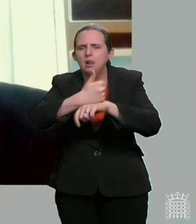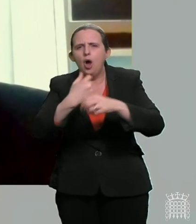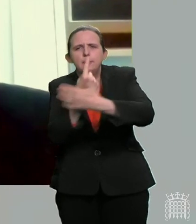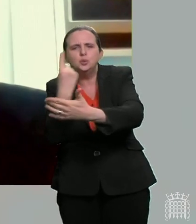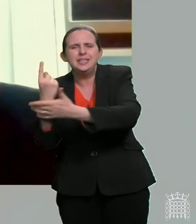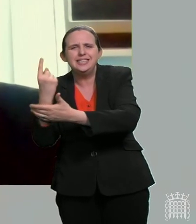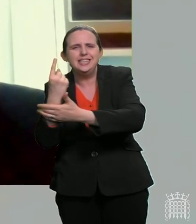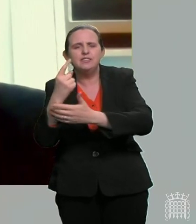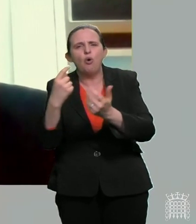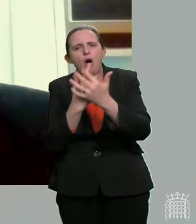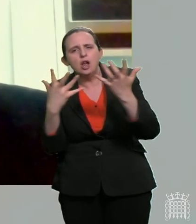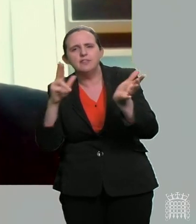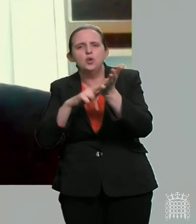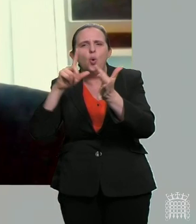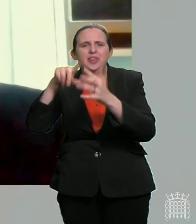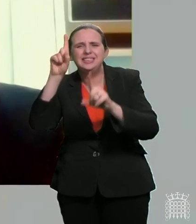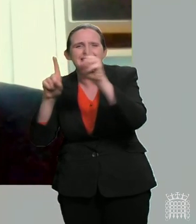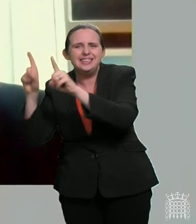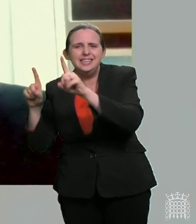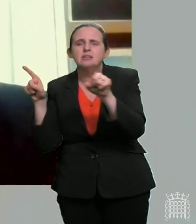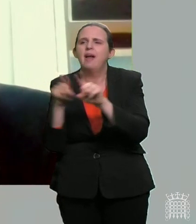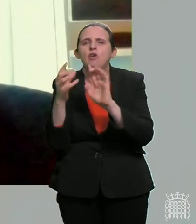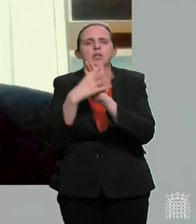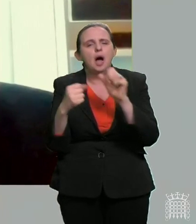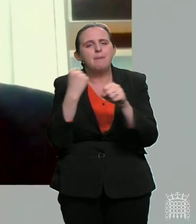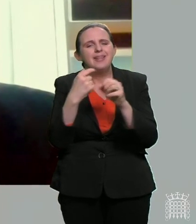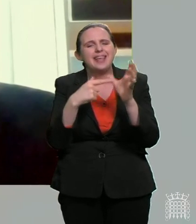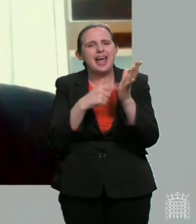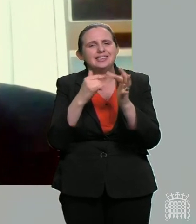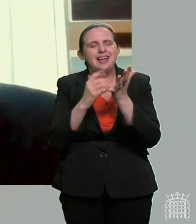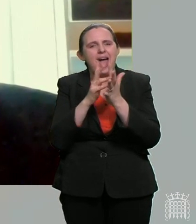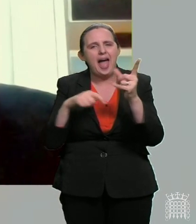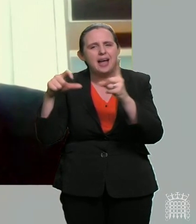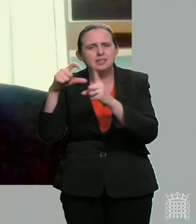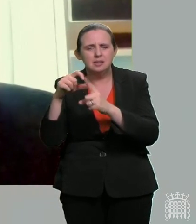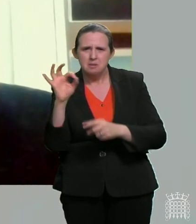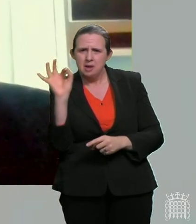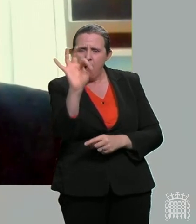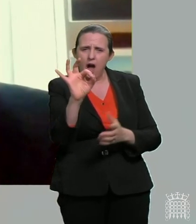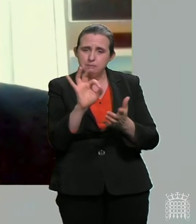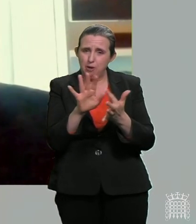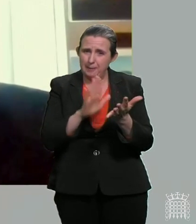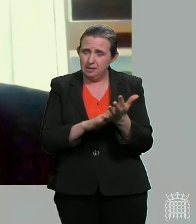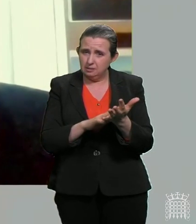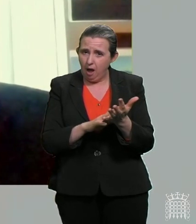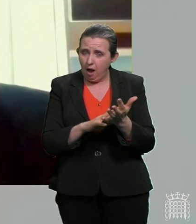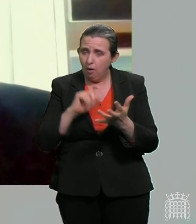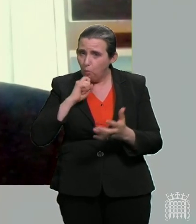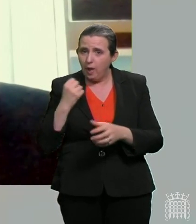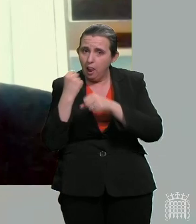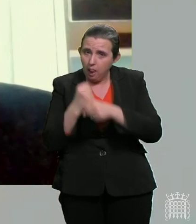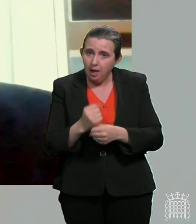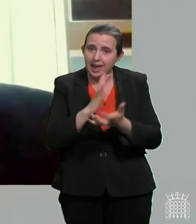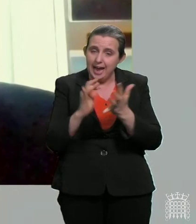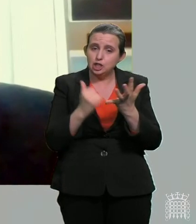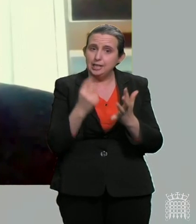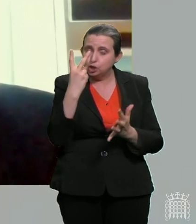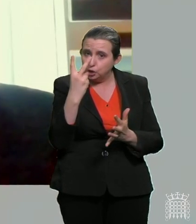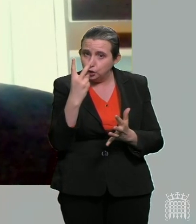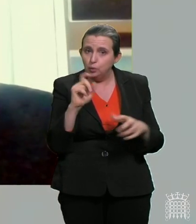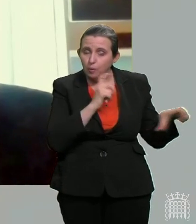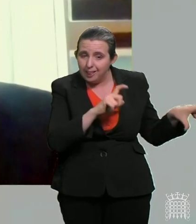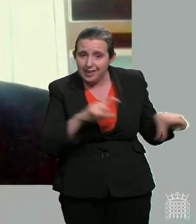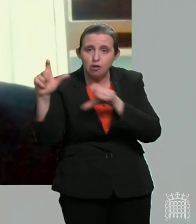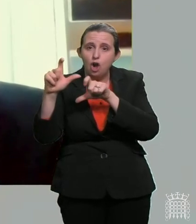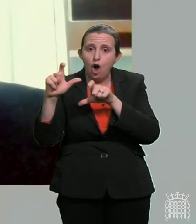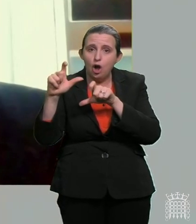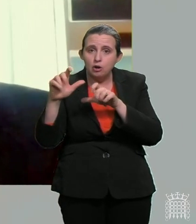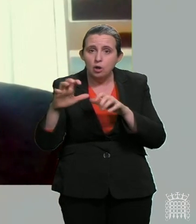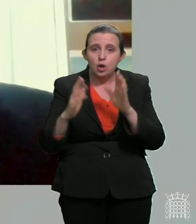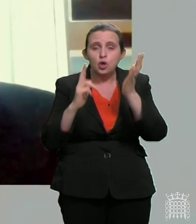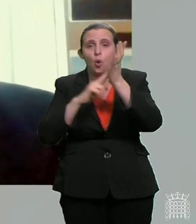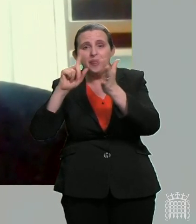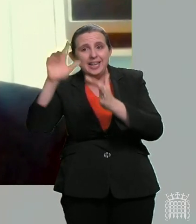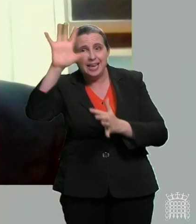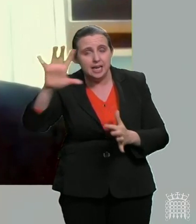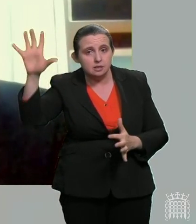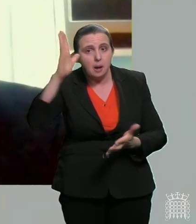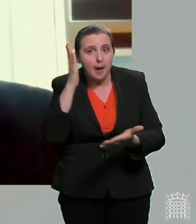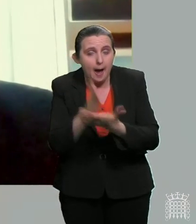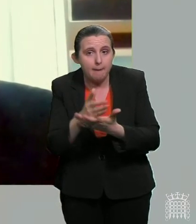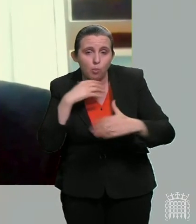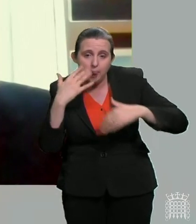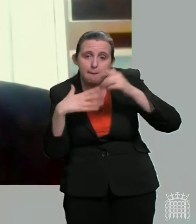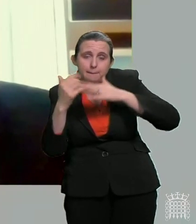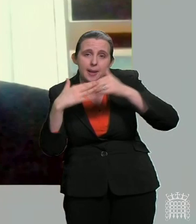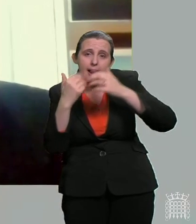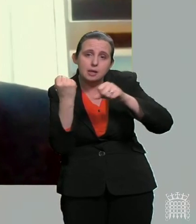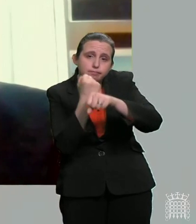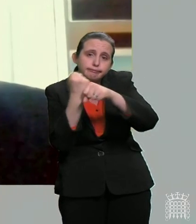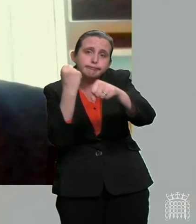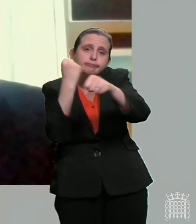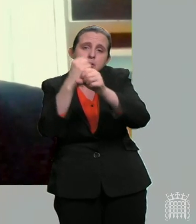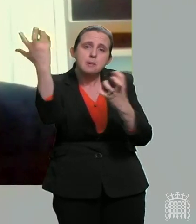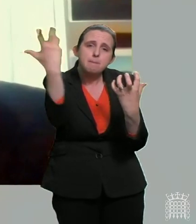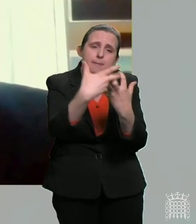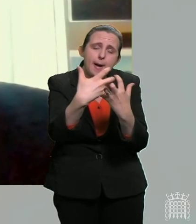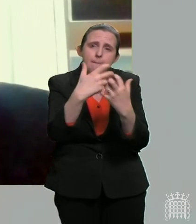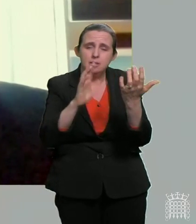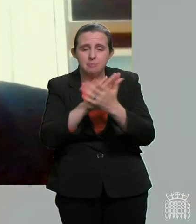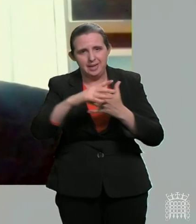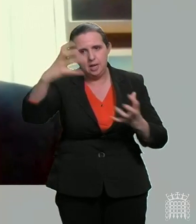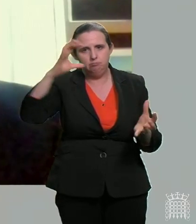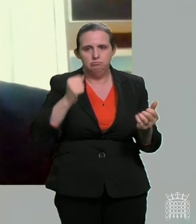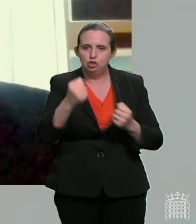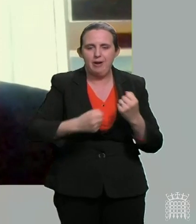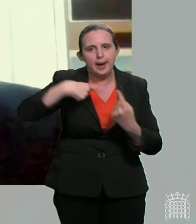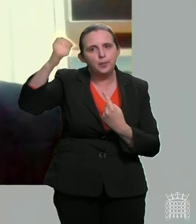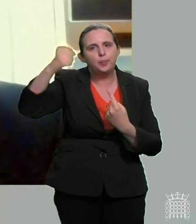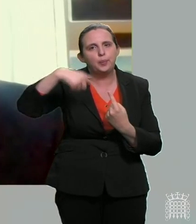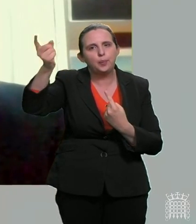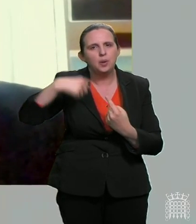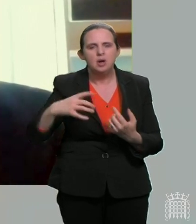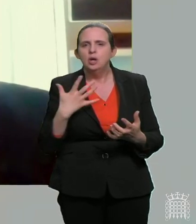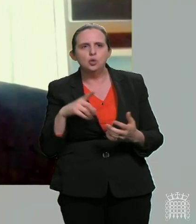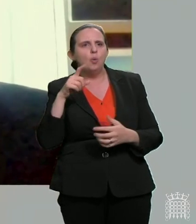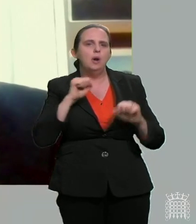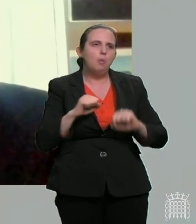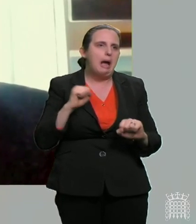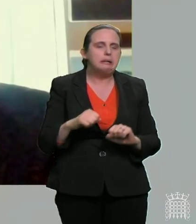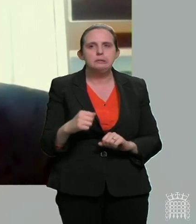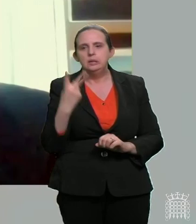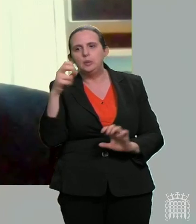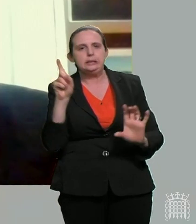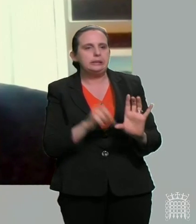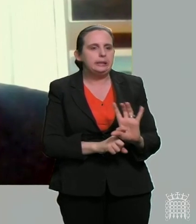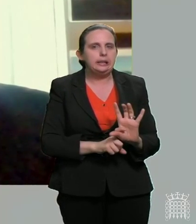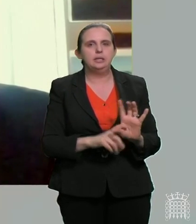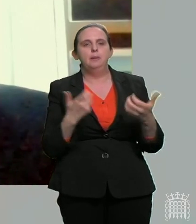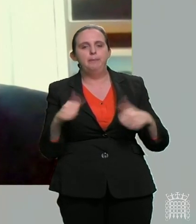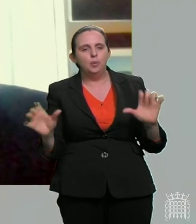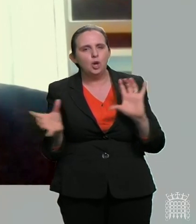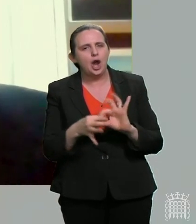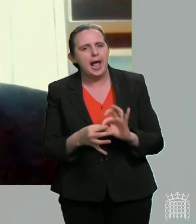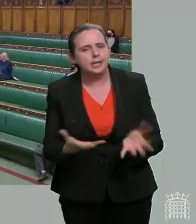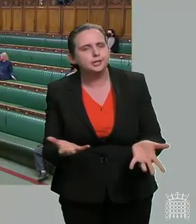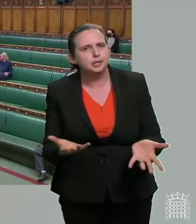As we strive to recover from the damage done to so many families and businesses by the pandemic, will the Prime Minister commit to beginning the work on the eastern leg of HS2, starting in the north-east and to run simultaneously with the construction in the south, so that our region is not forced to wait another couple of decades for 21st-century rail connectivity?